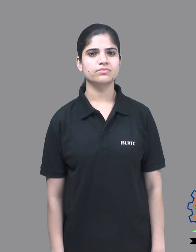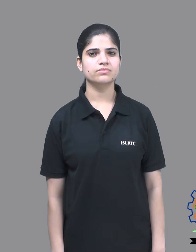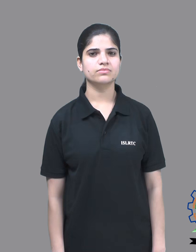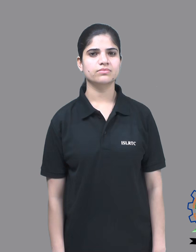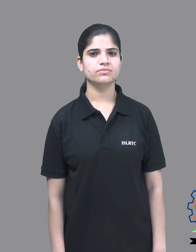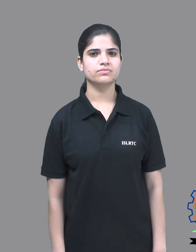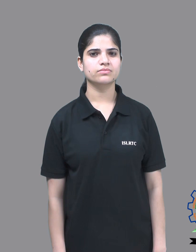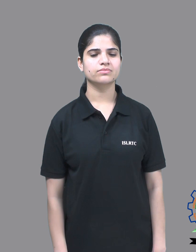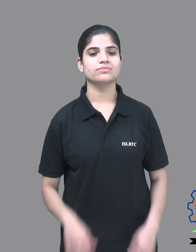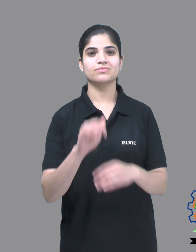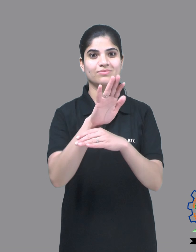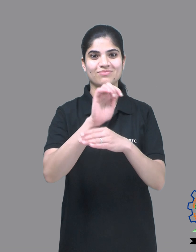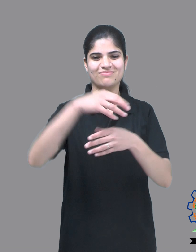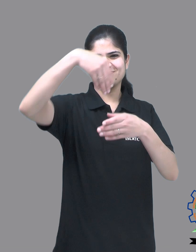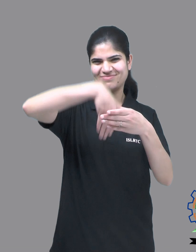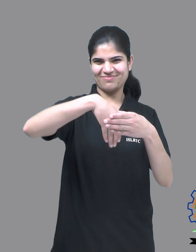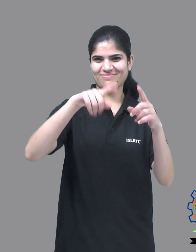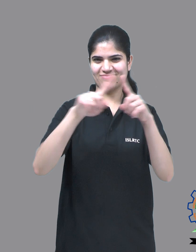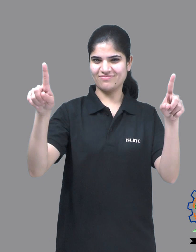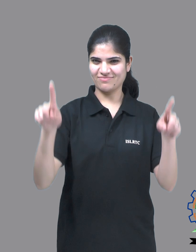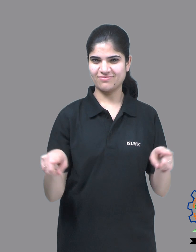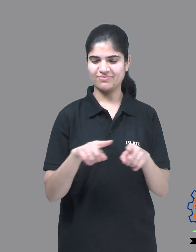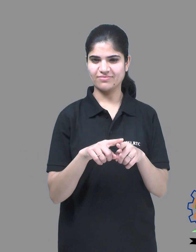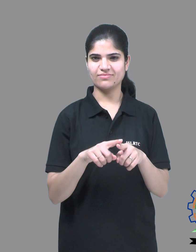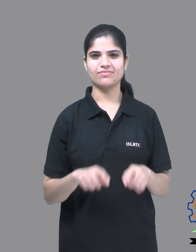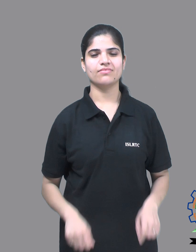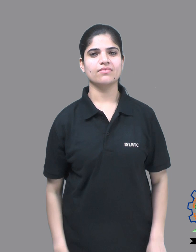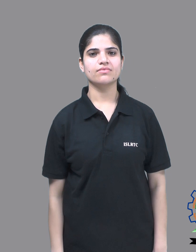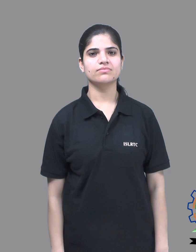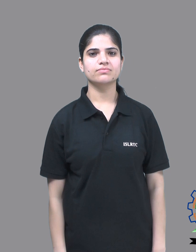Envelope